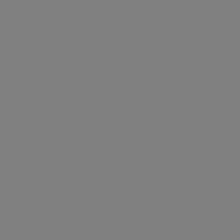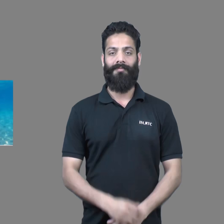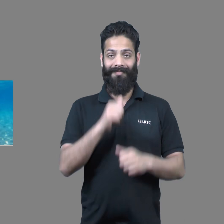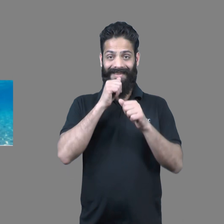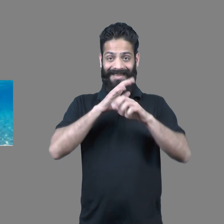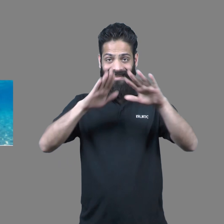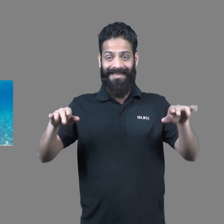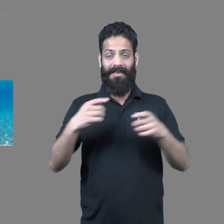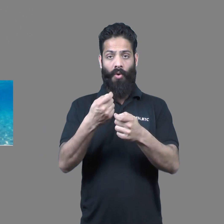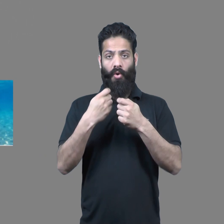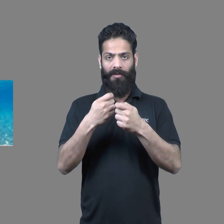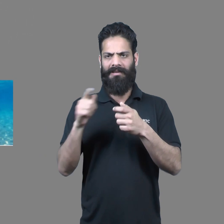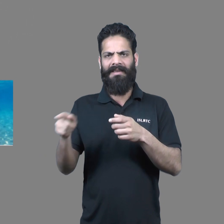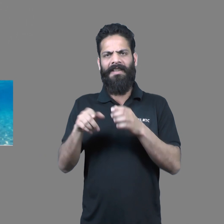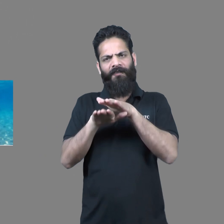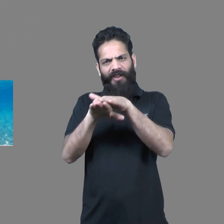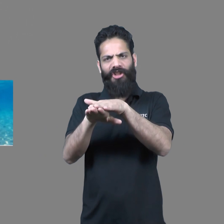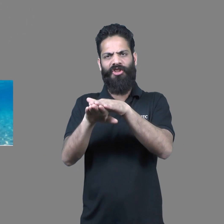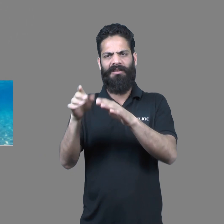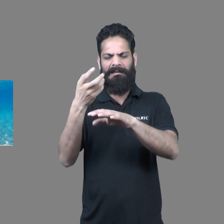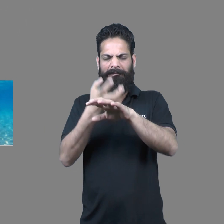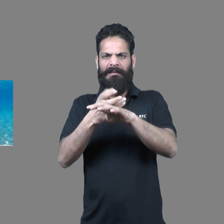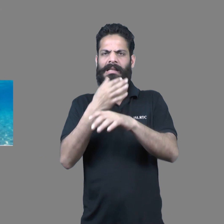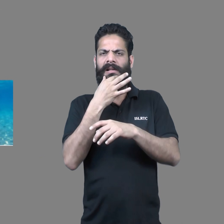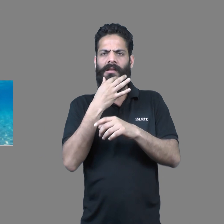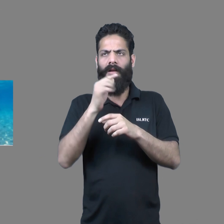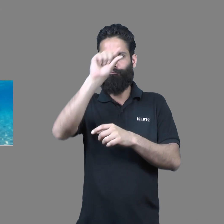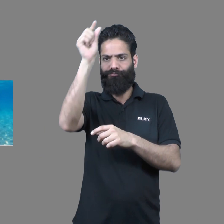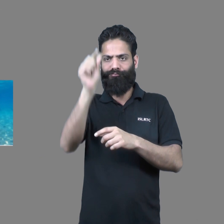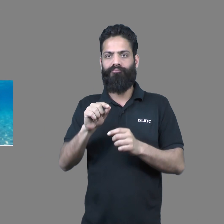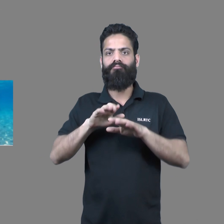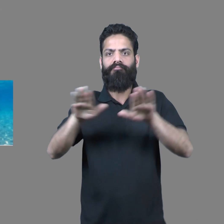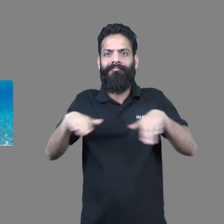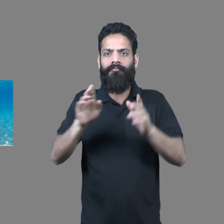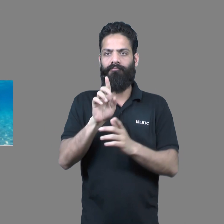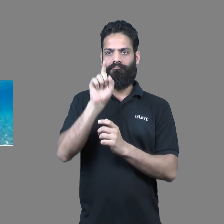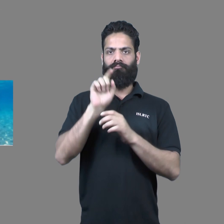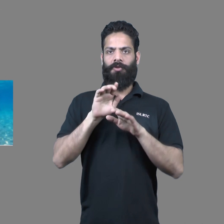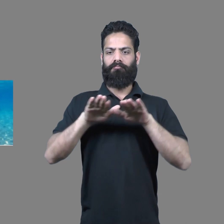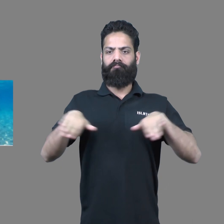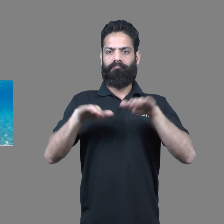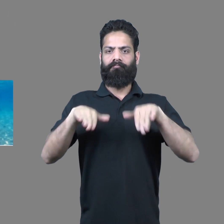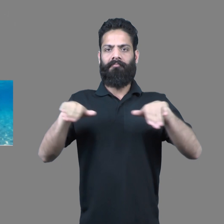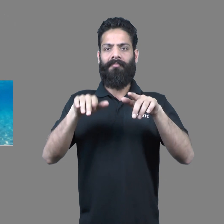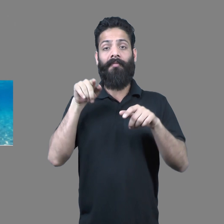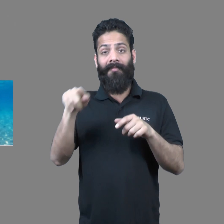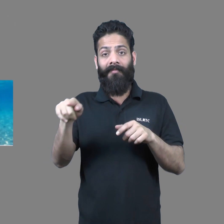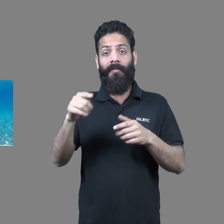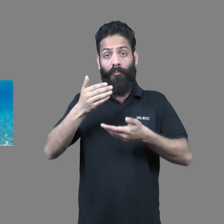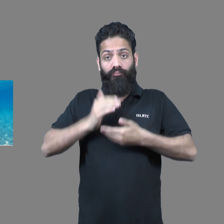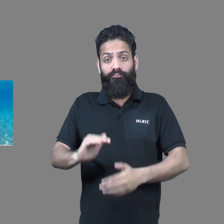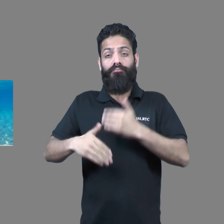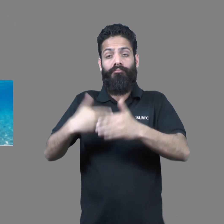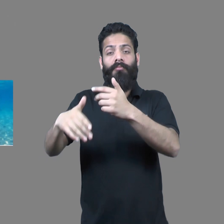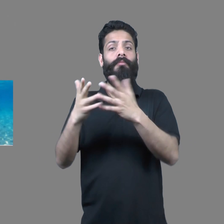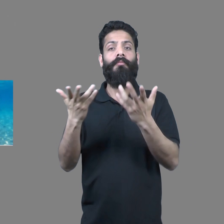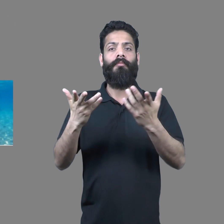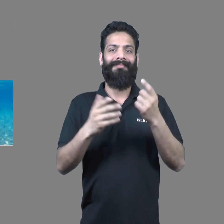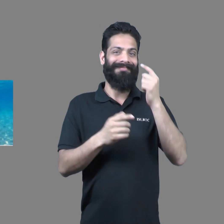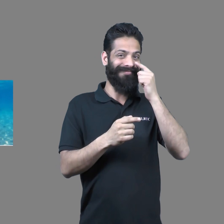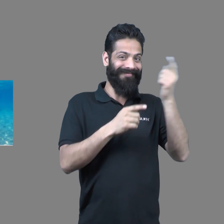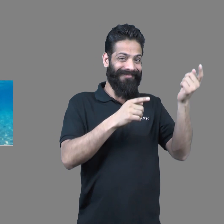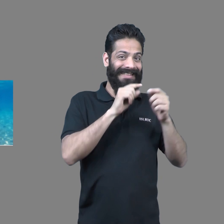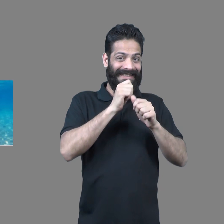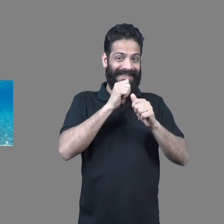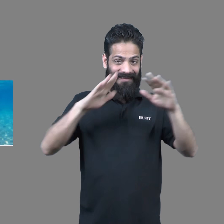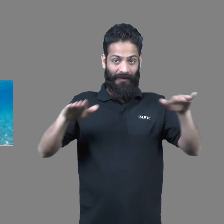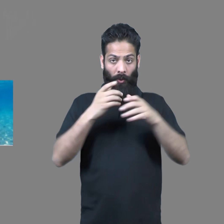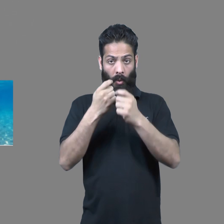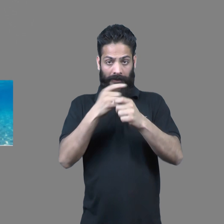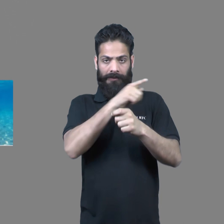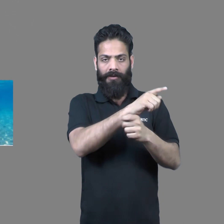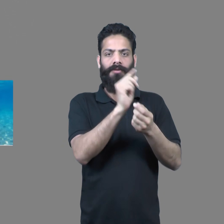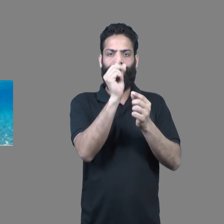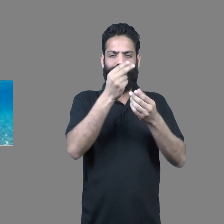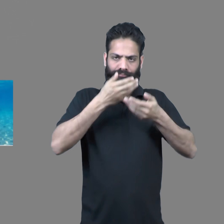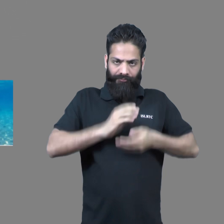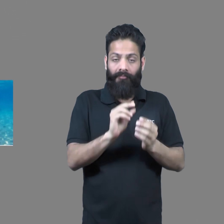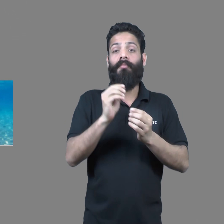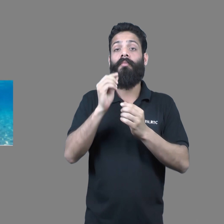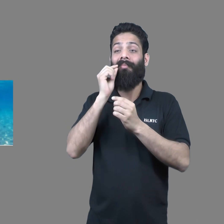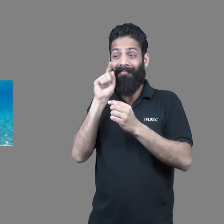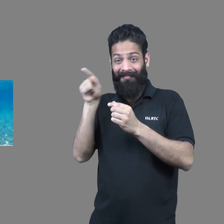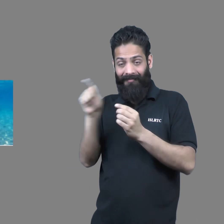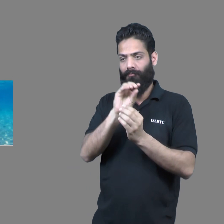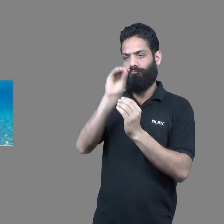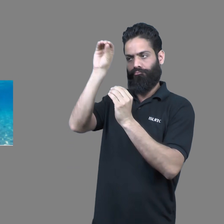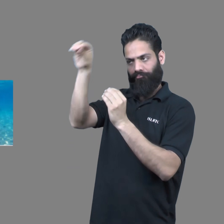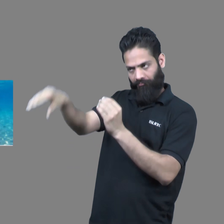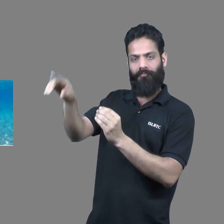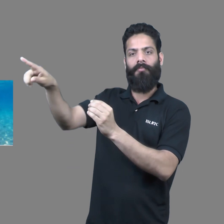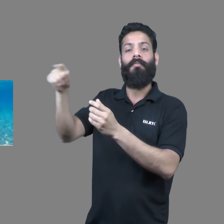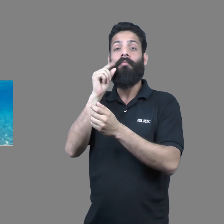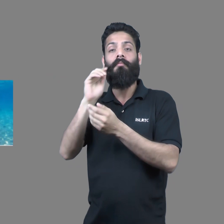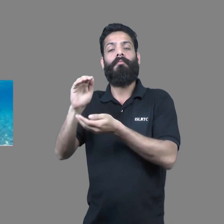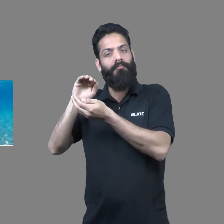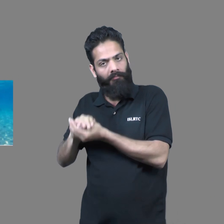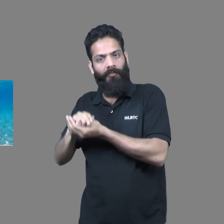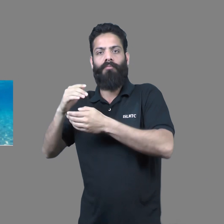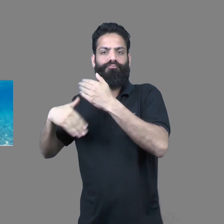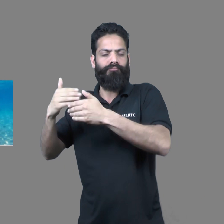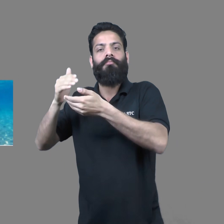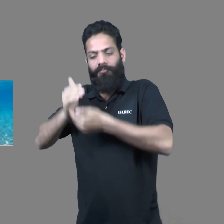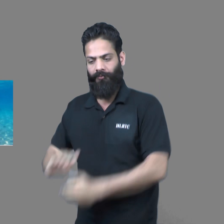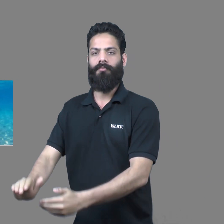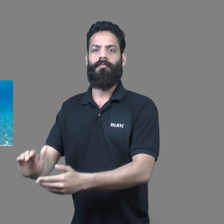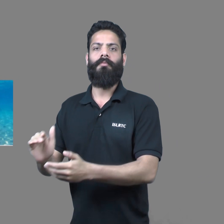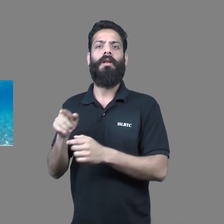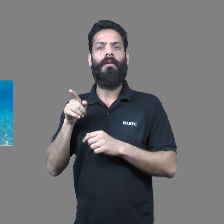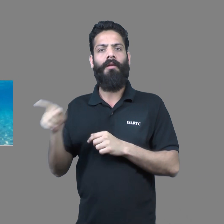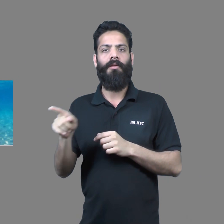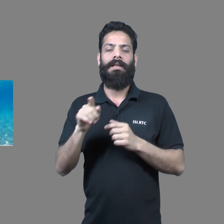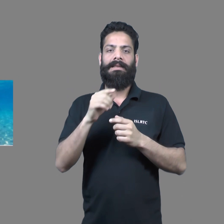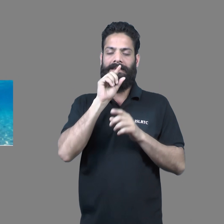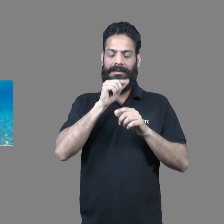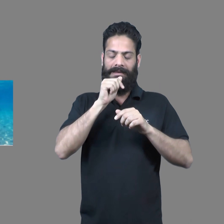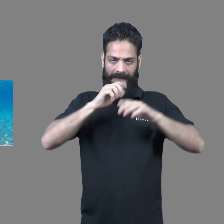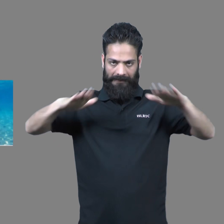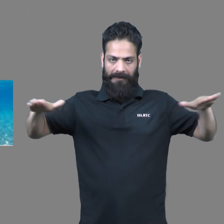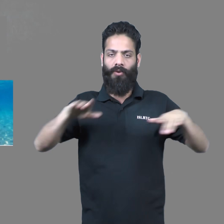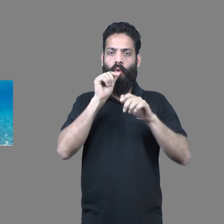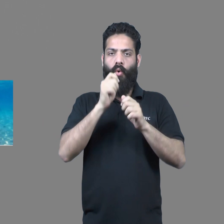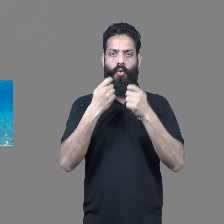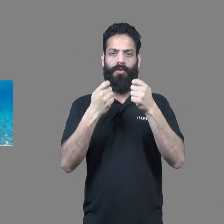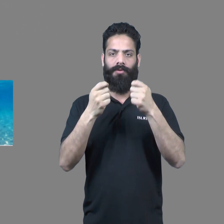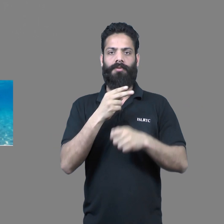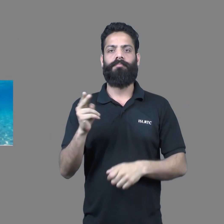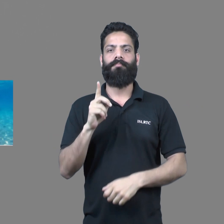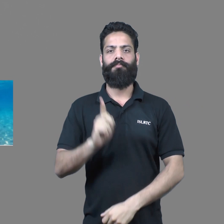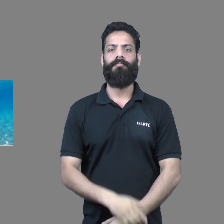Sea Horse